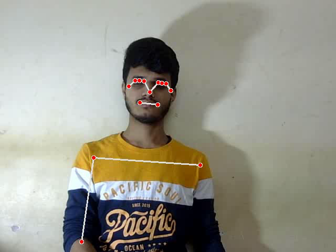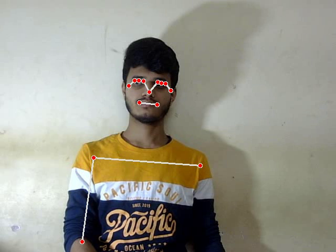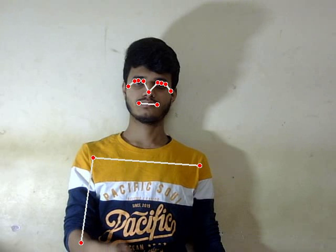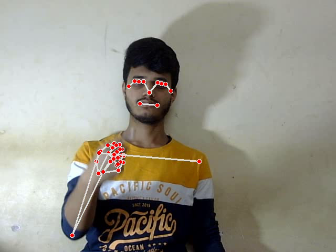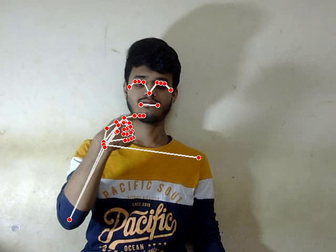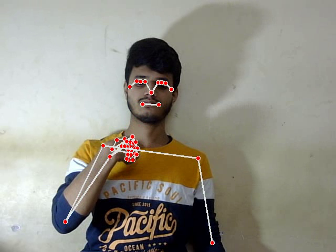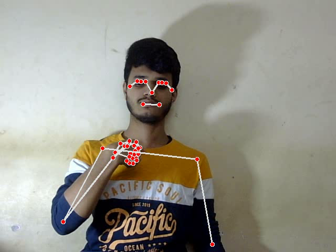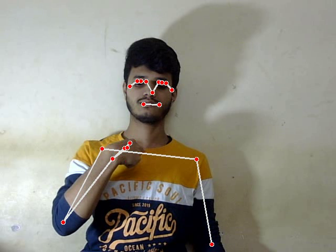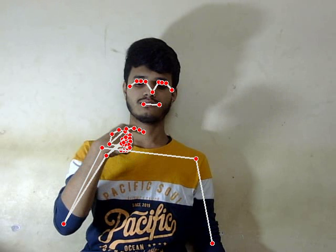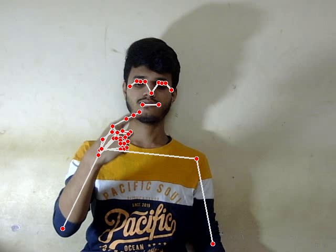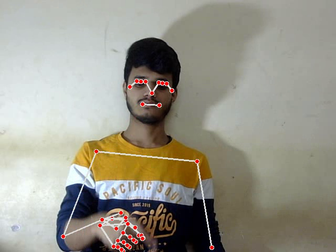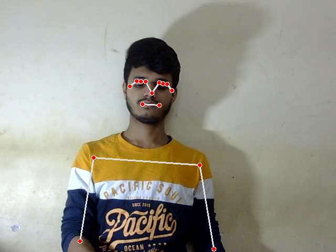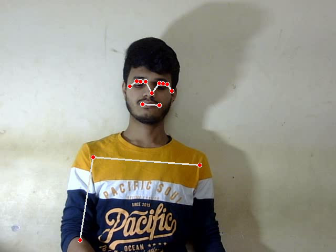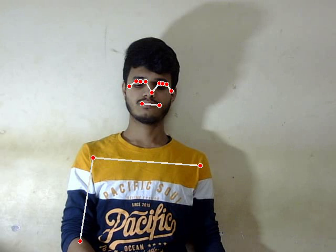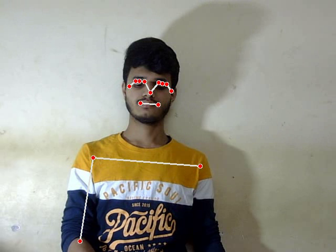I